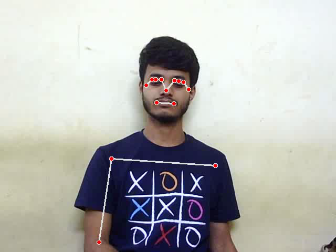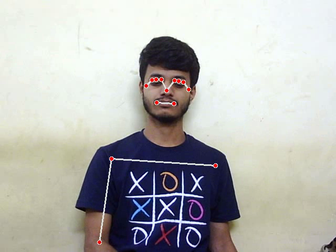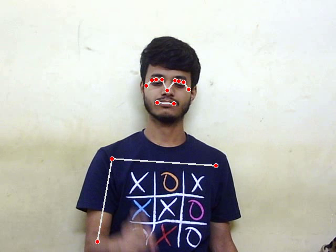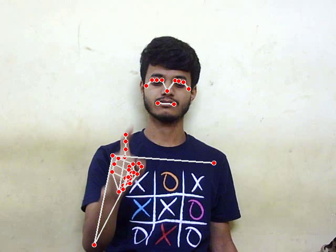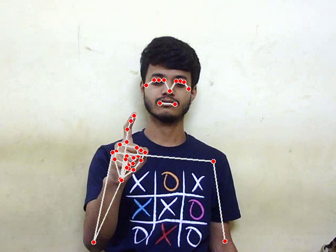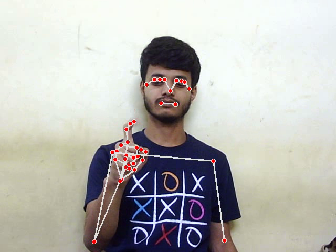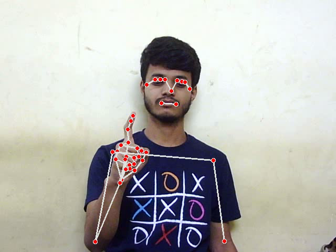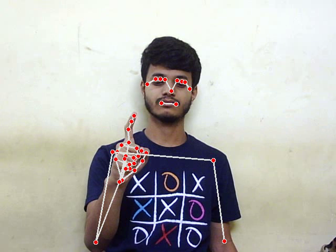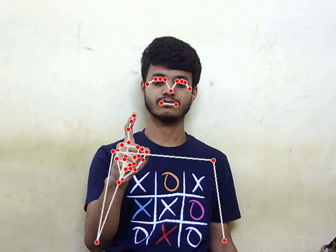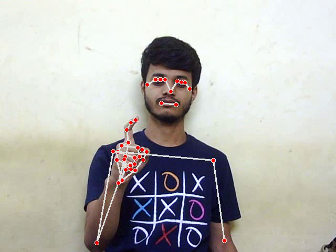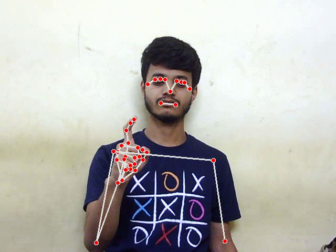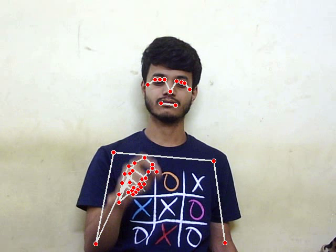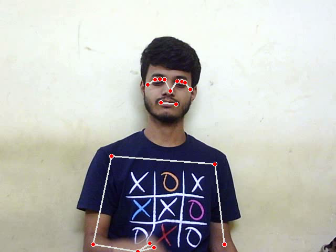question